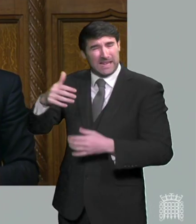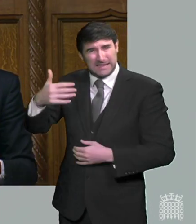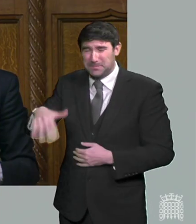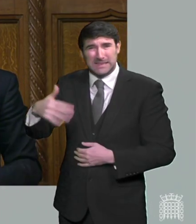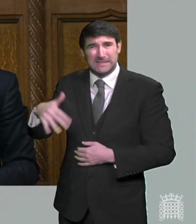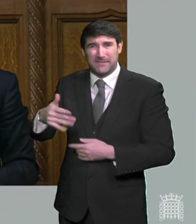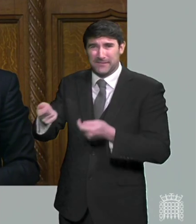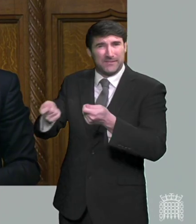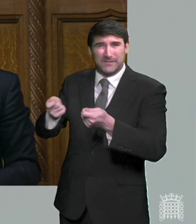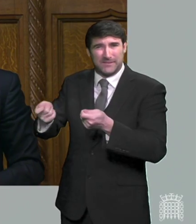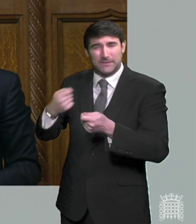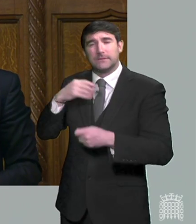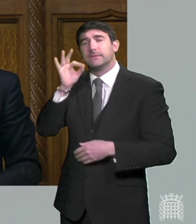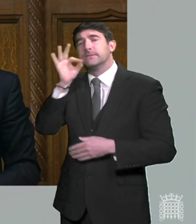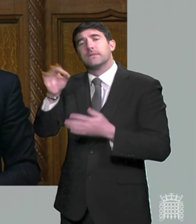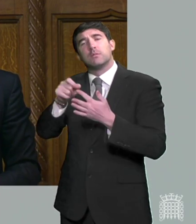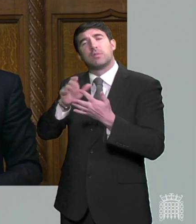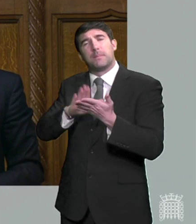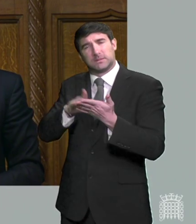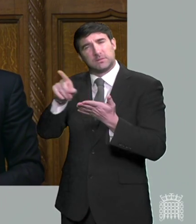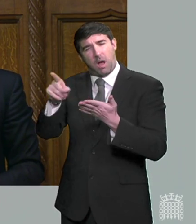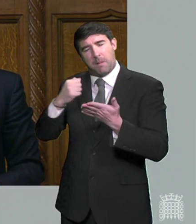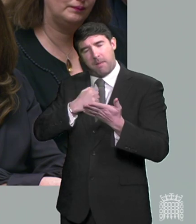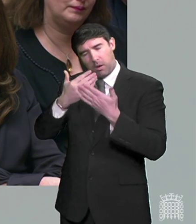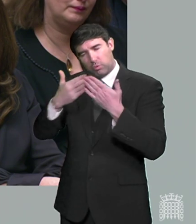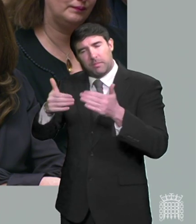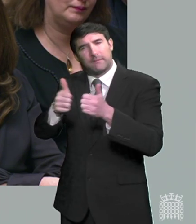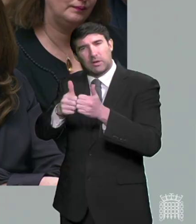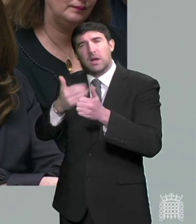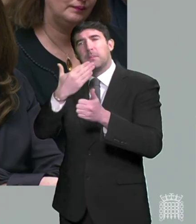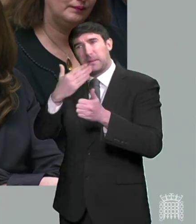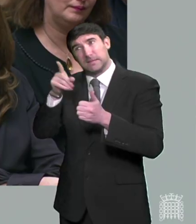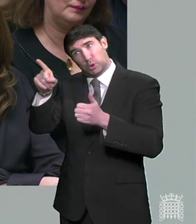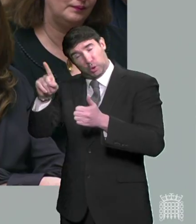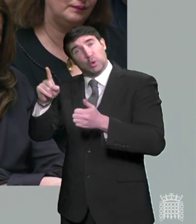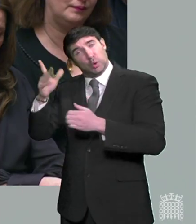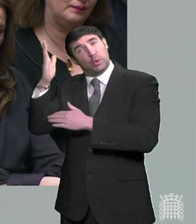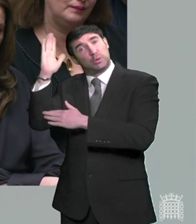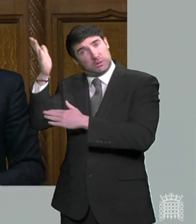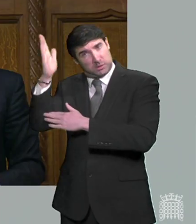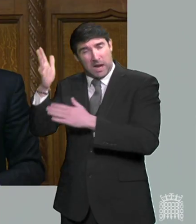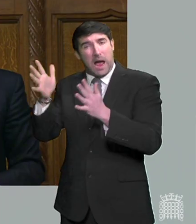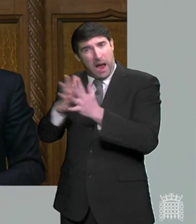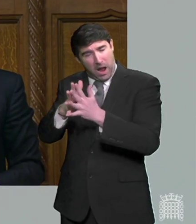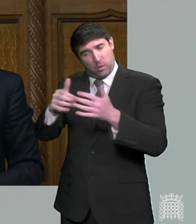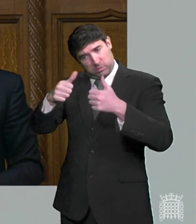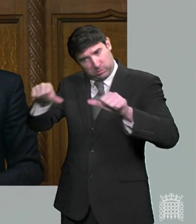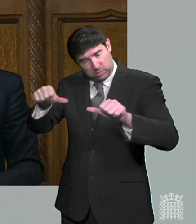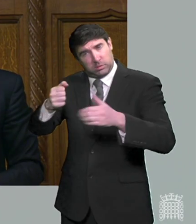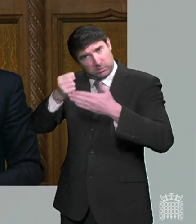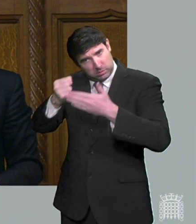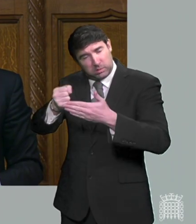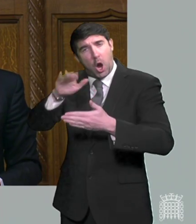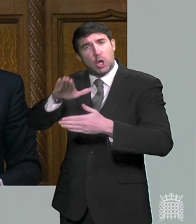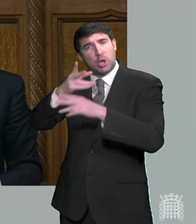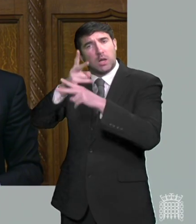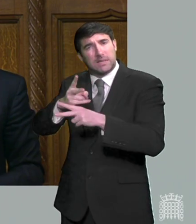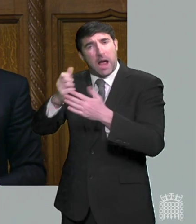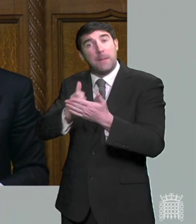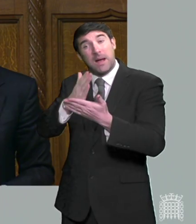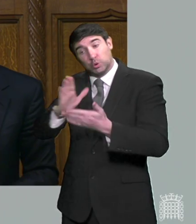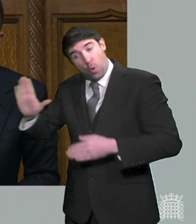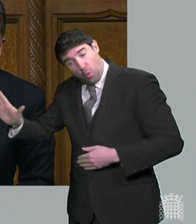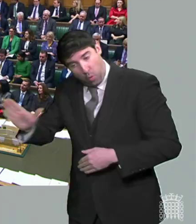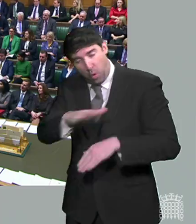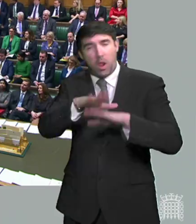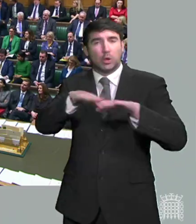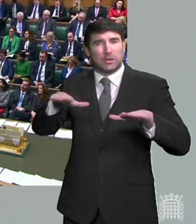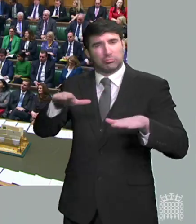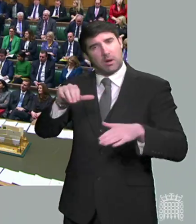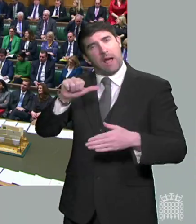Will my right honourable Friend restate to this House his commitment to addressing this essential and pressing issue so that every child can have the best start in life?